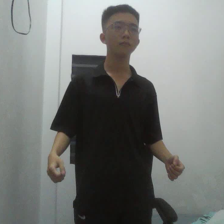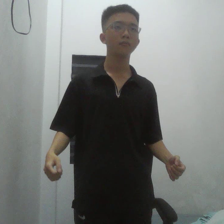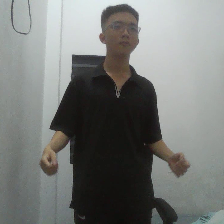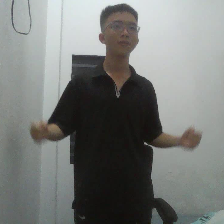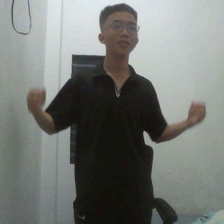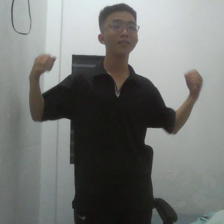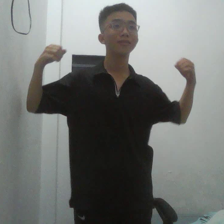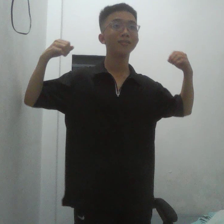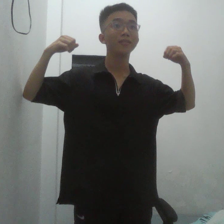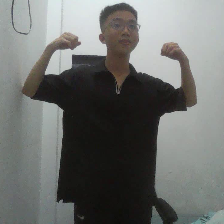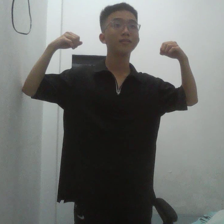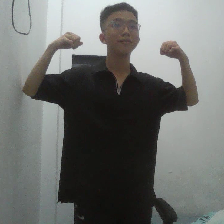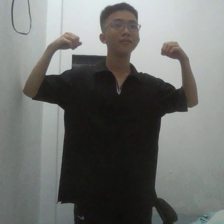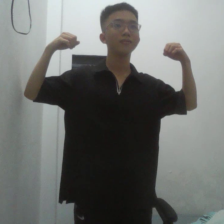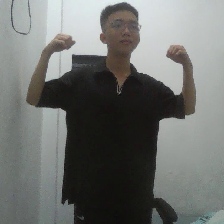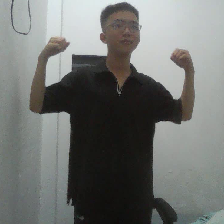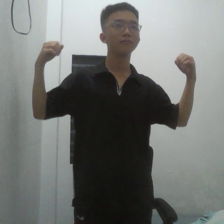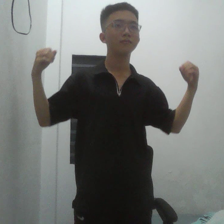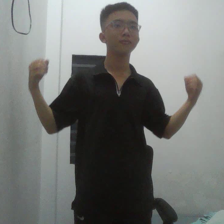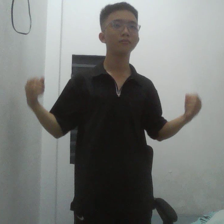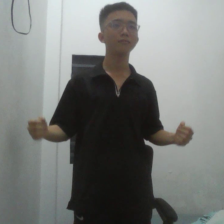minh khoe